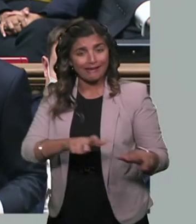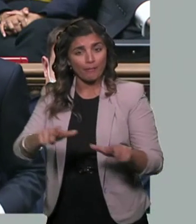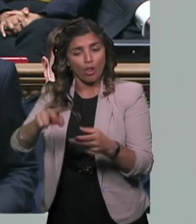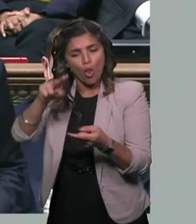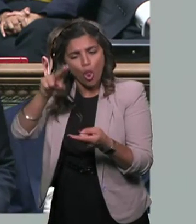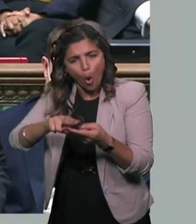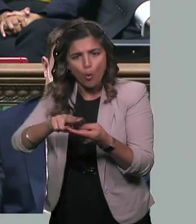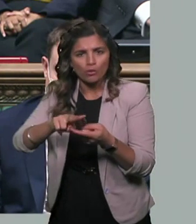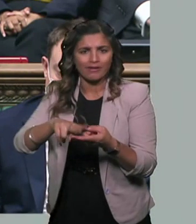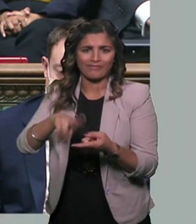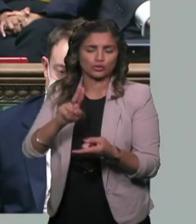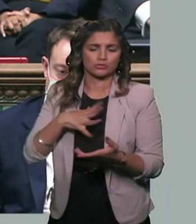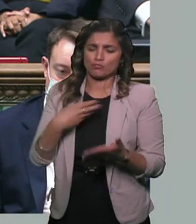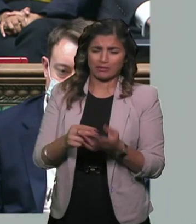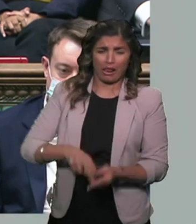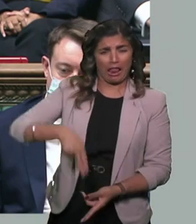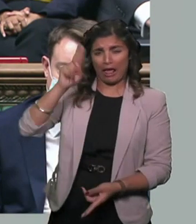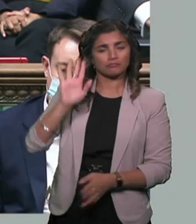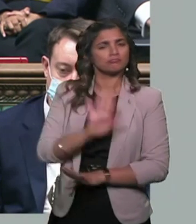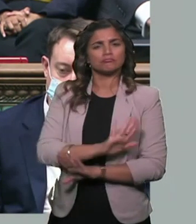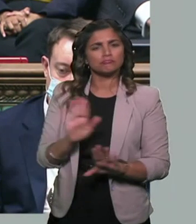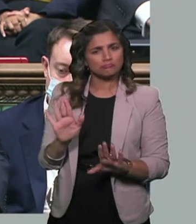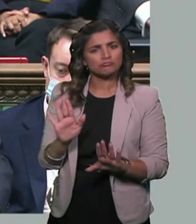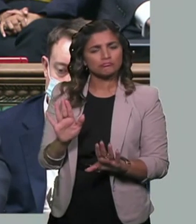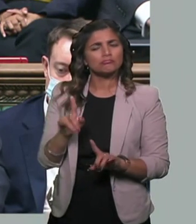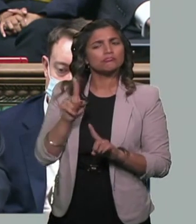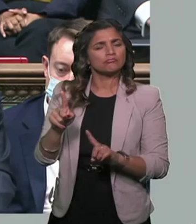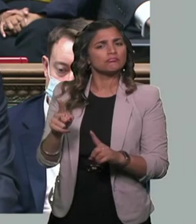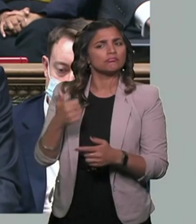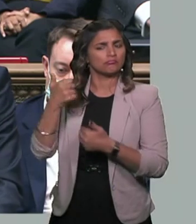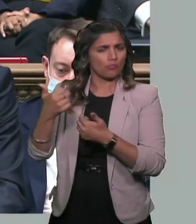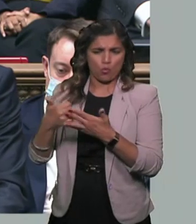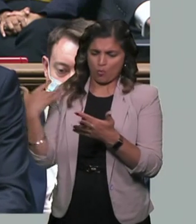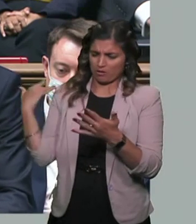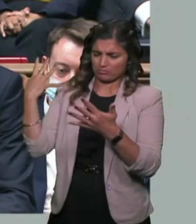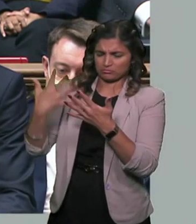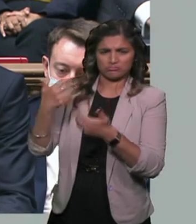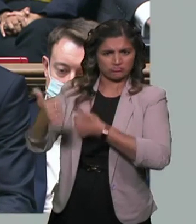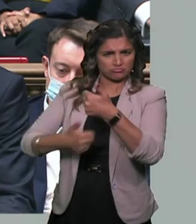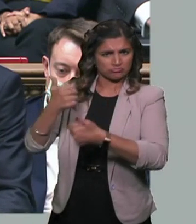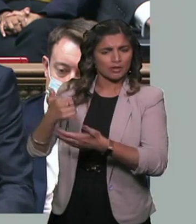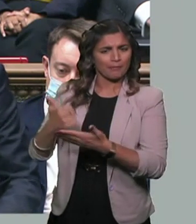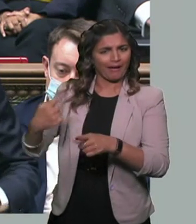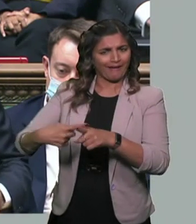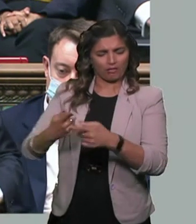People should be reassured: it has a strong track record in doing so.